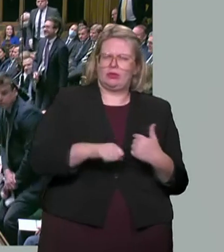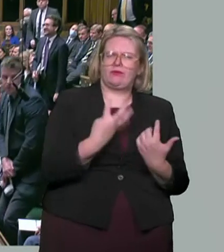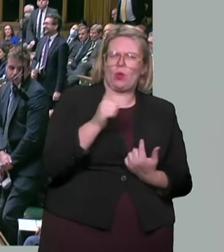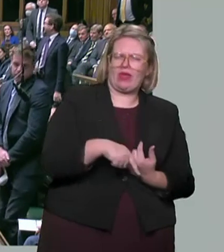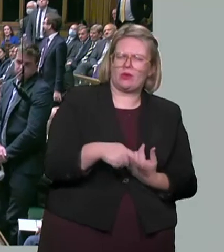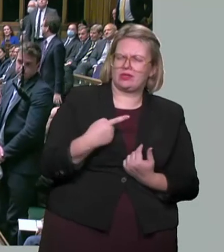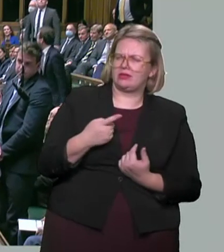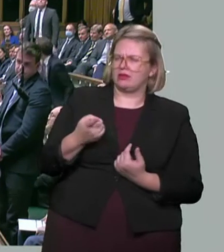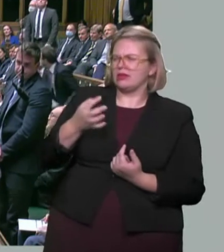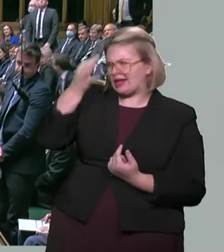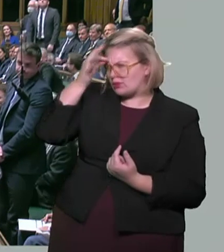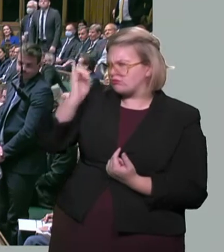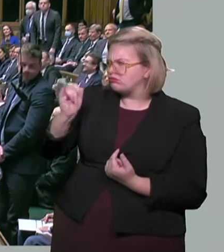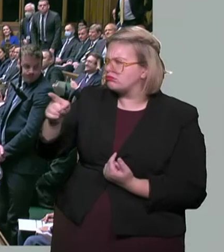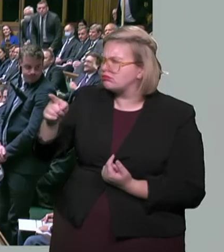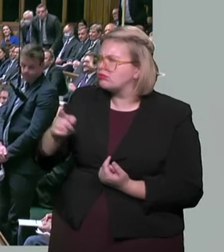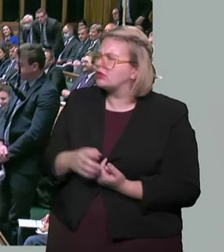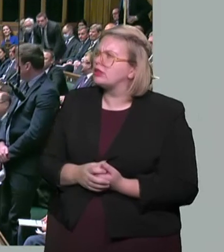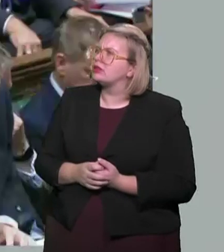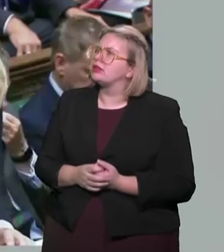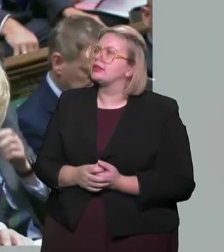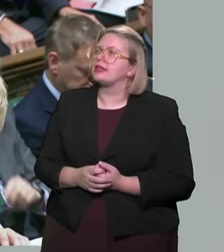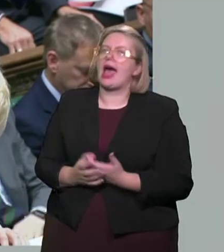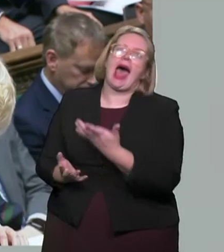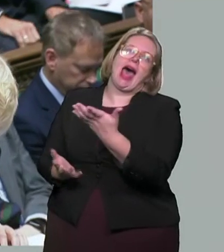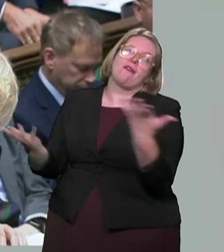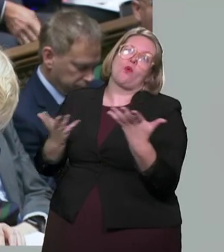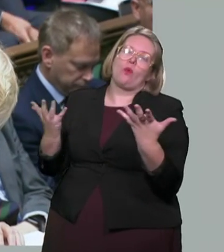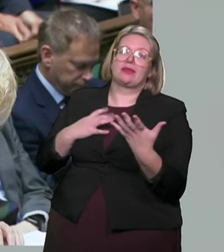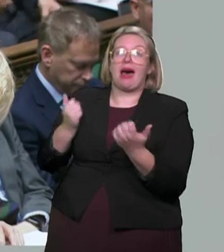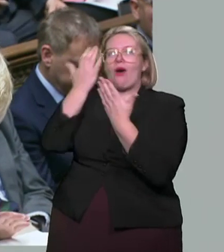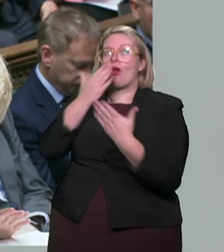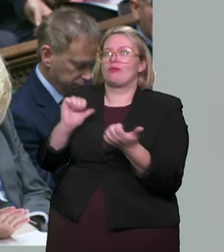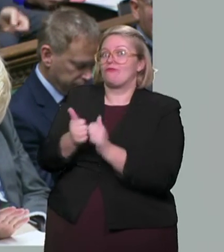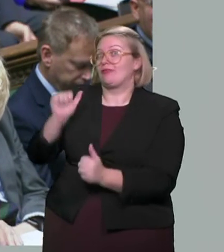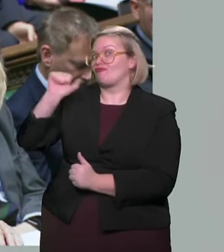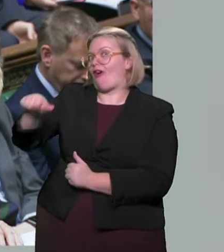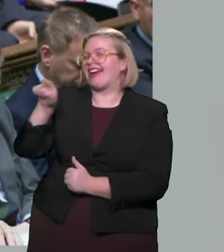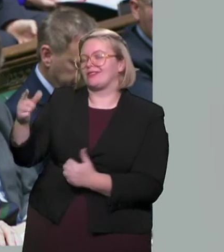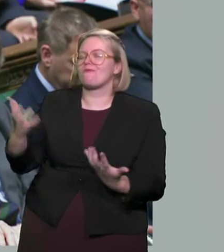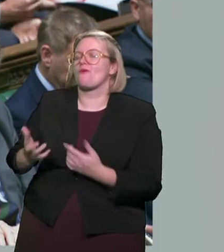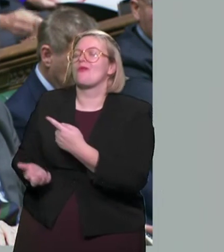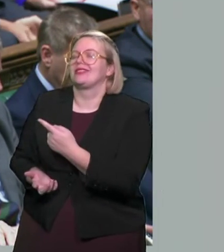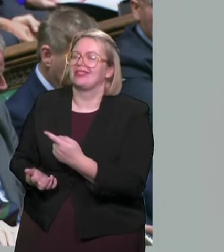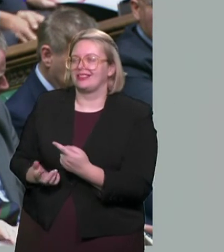Well, Mr Speaker, I am not surprised to say that my honourable Friend is completely right.